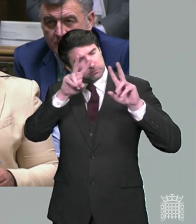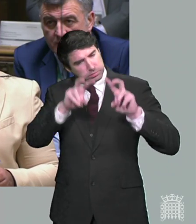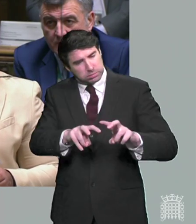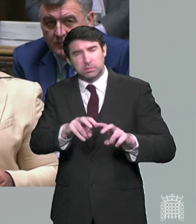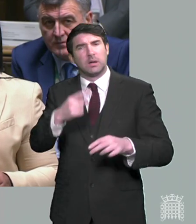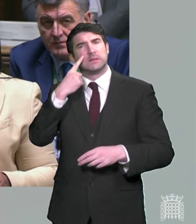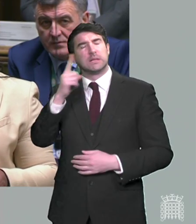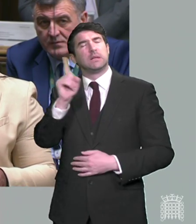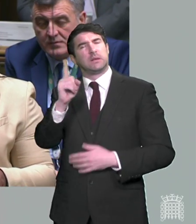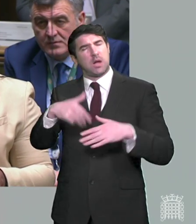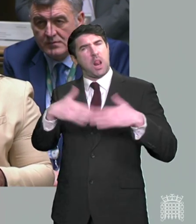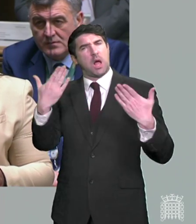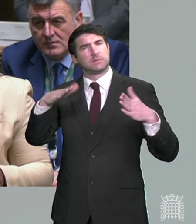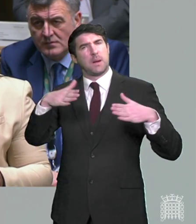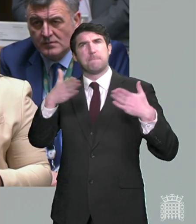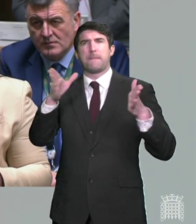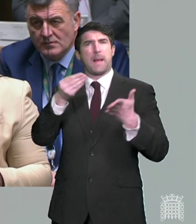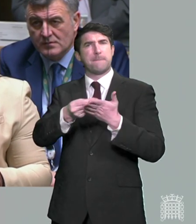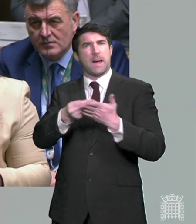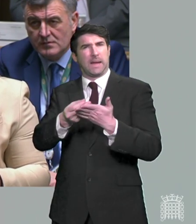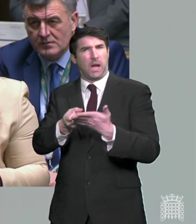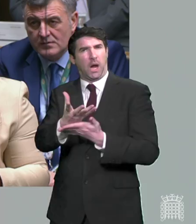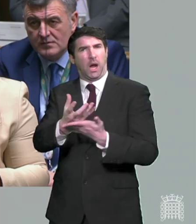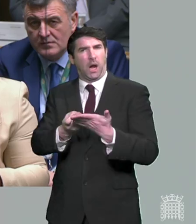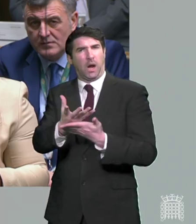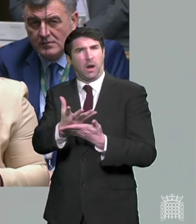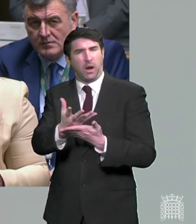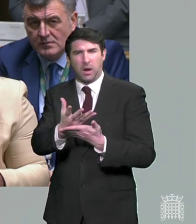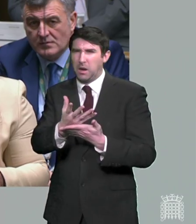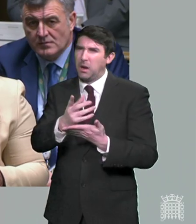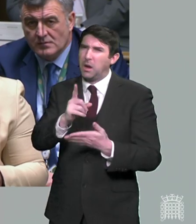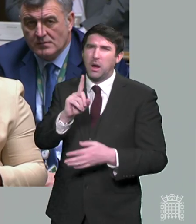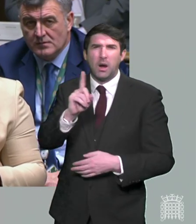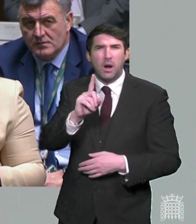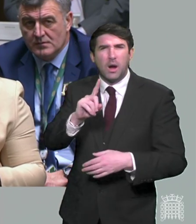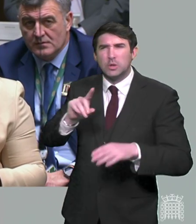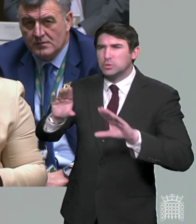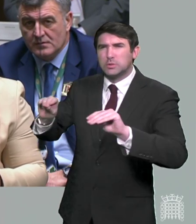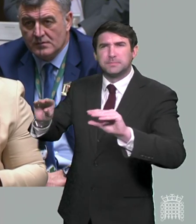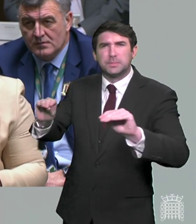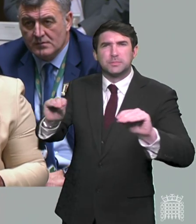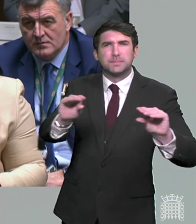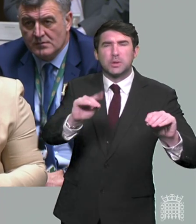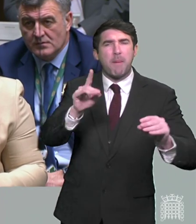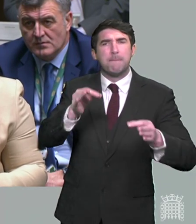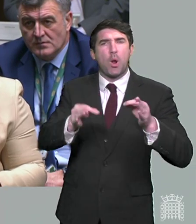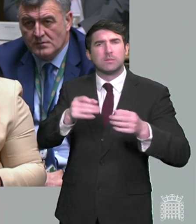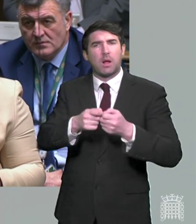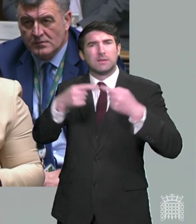Huge swathes of public money are being spent on recording political dissent on social media, under the guise of tackling misinformation.